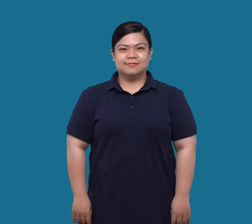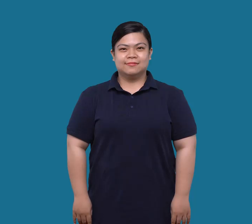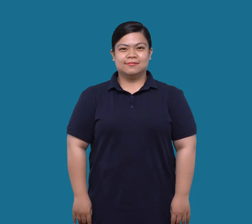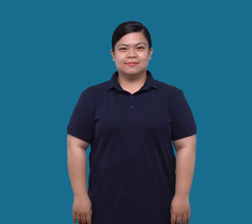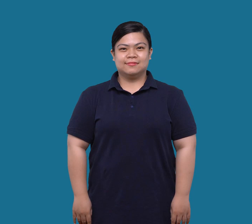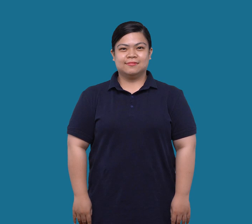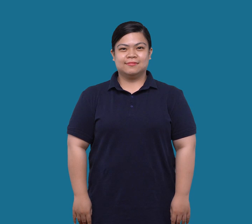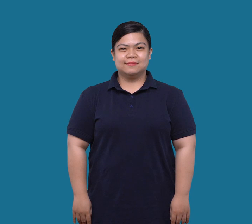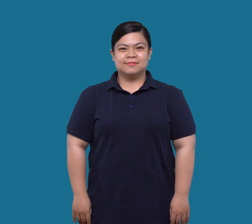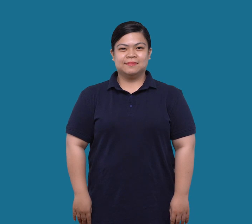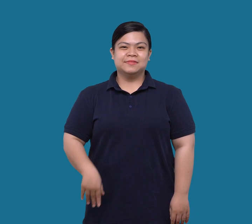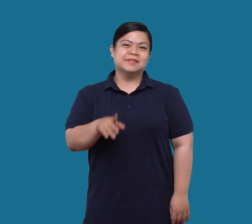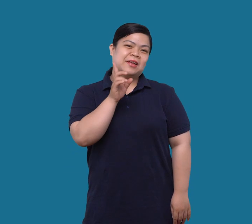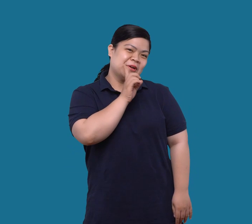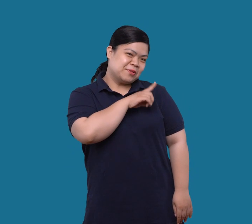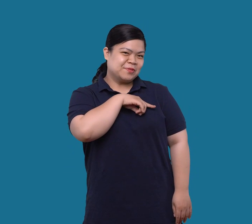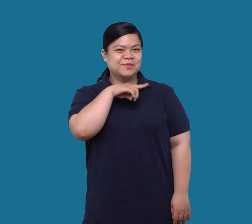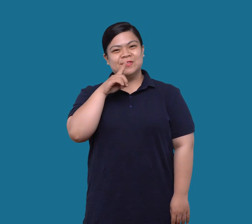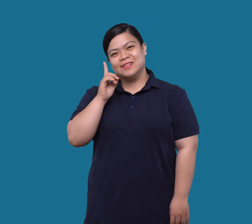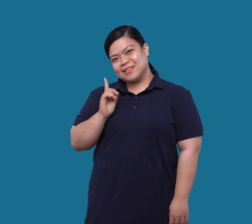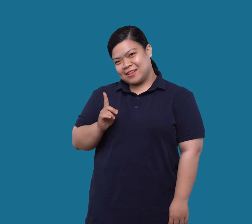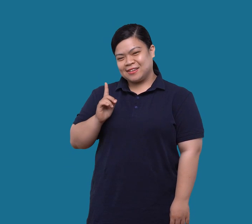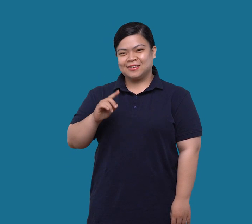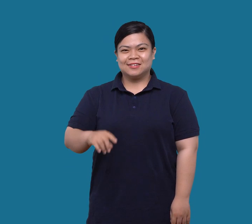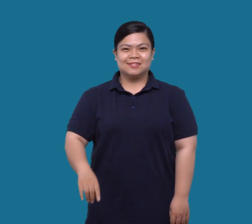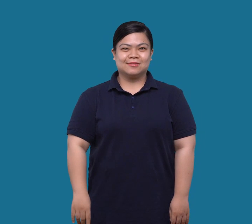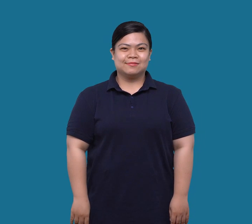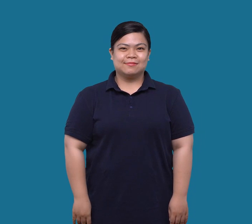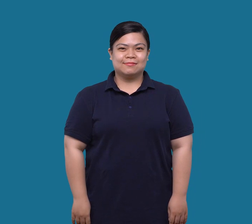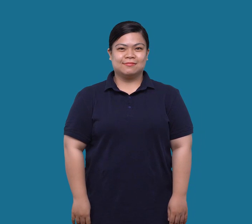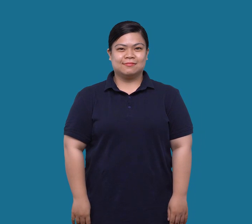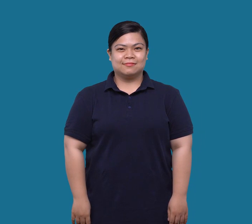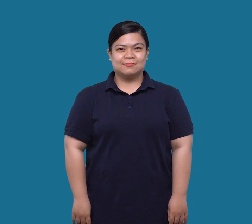dịu dàng